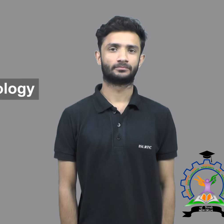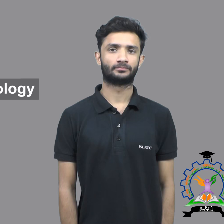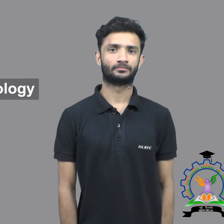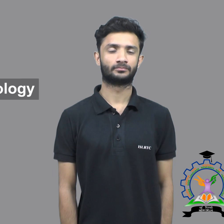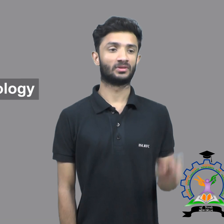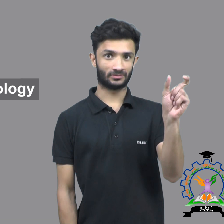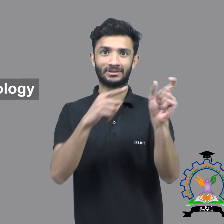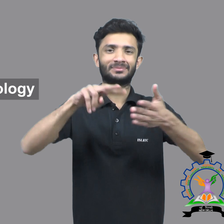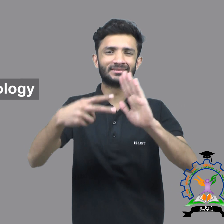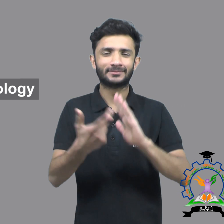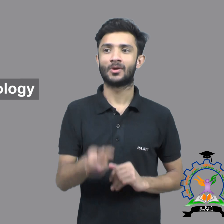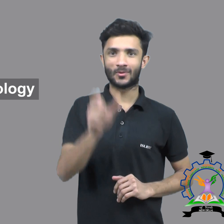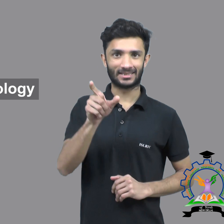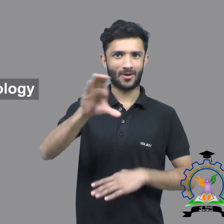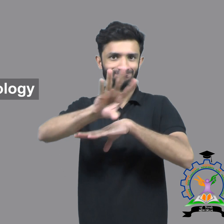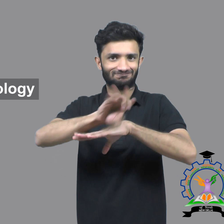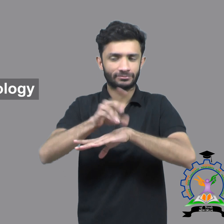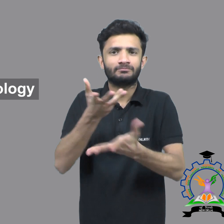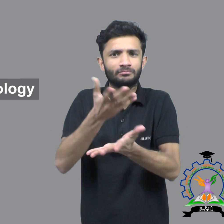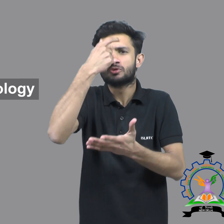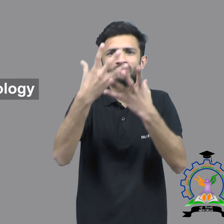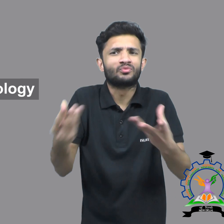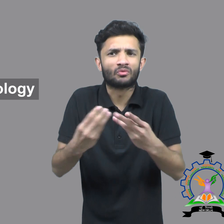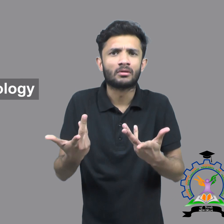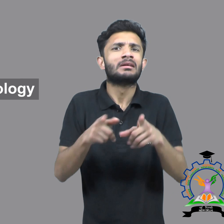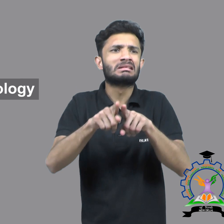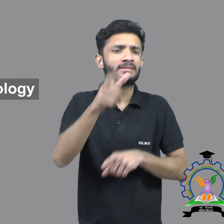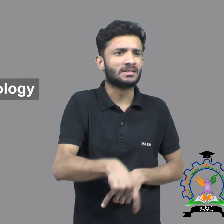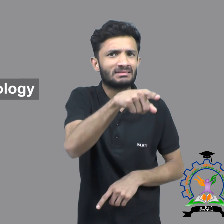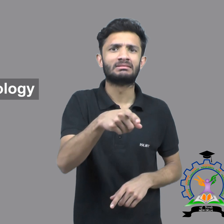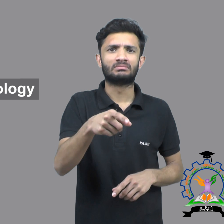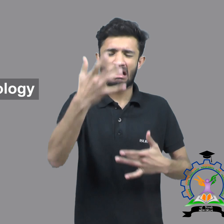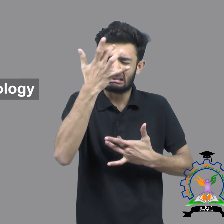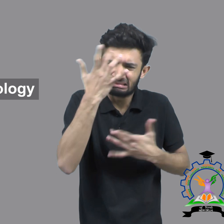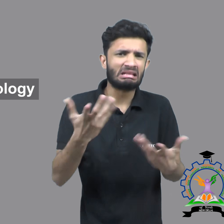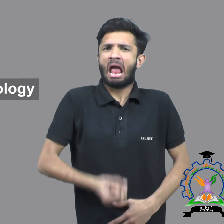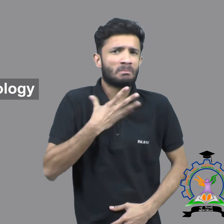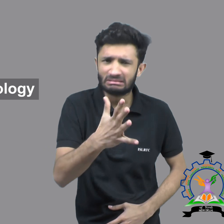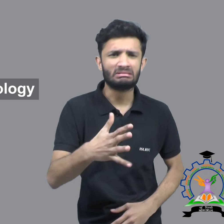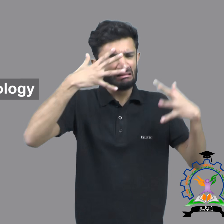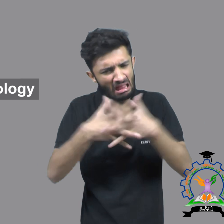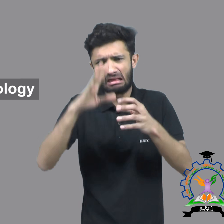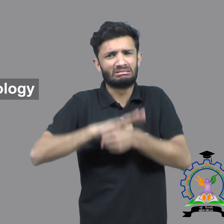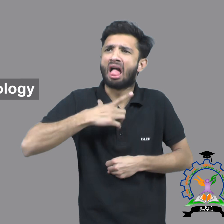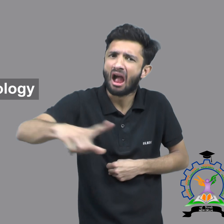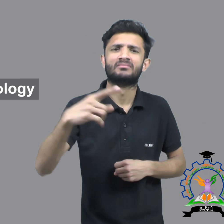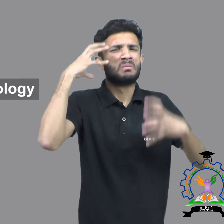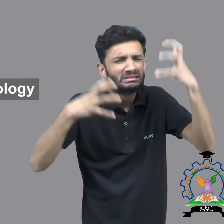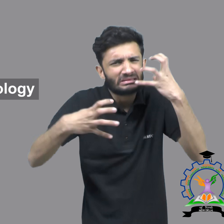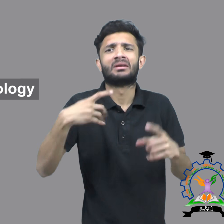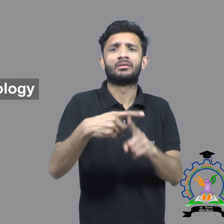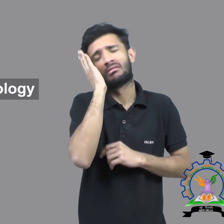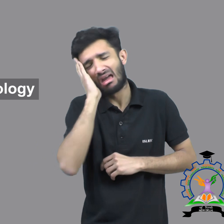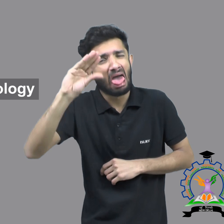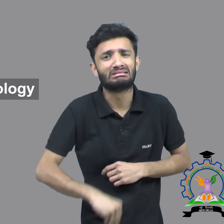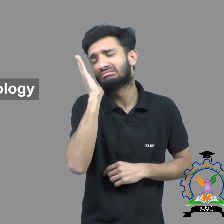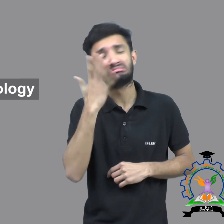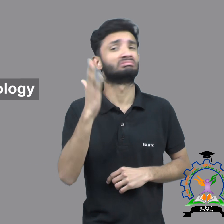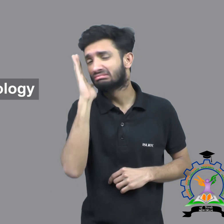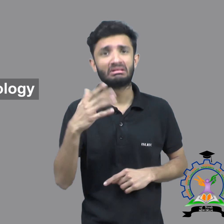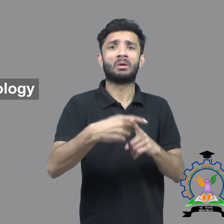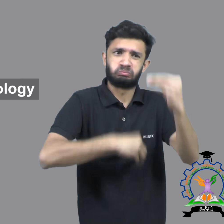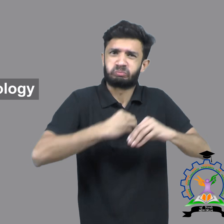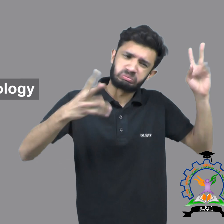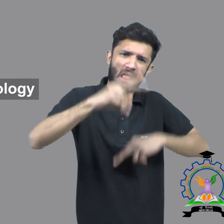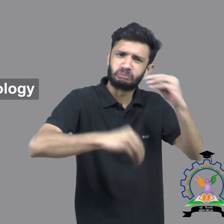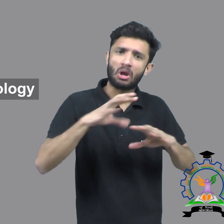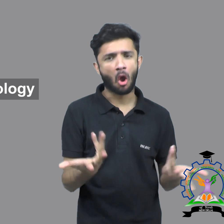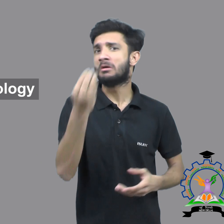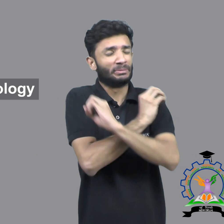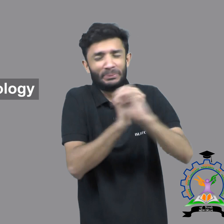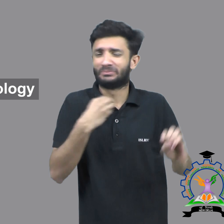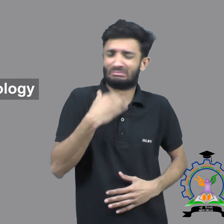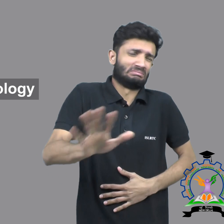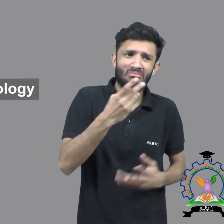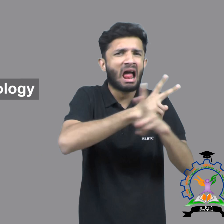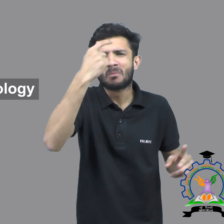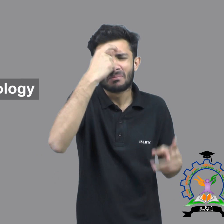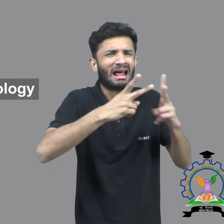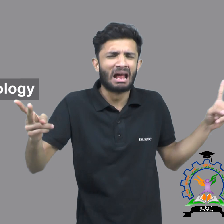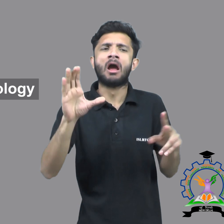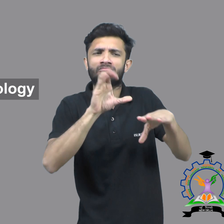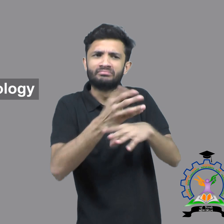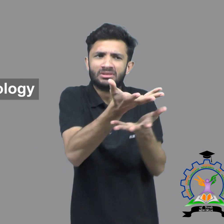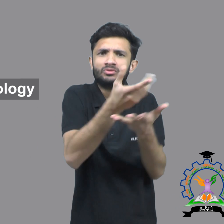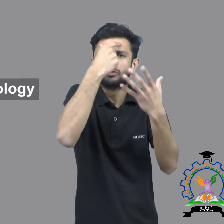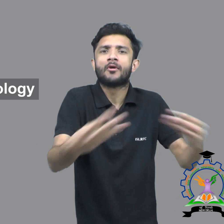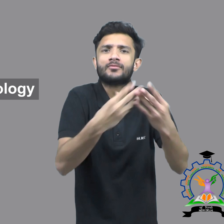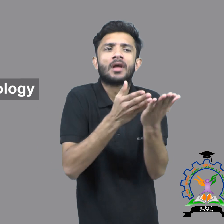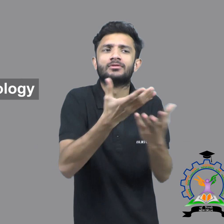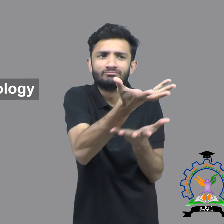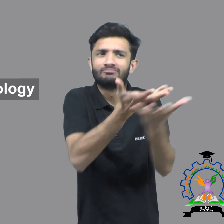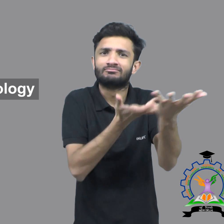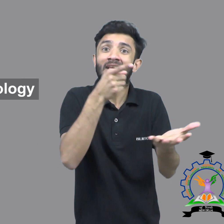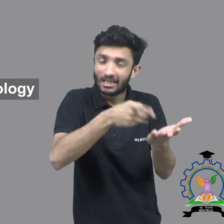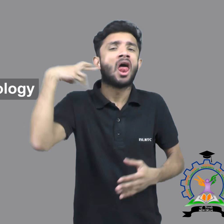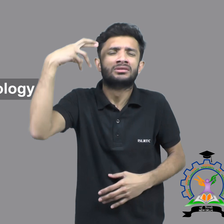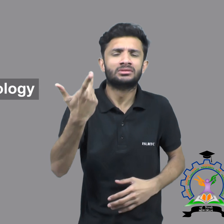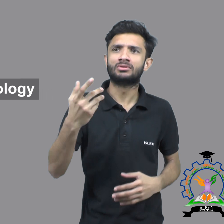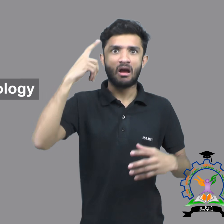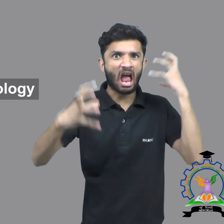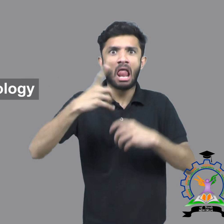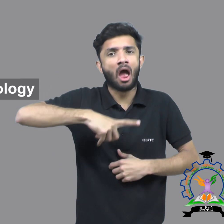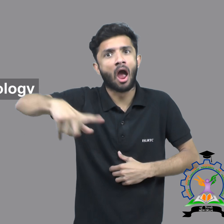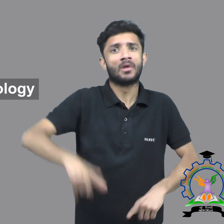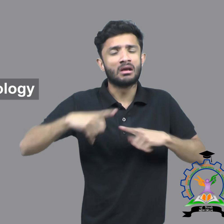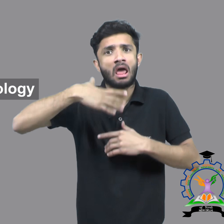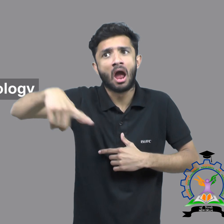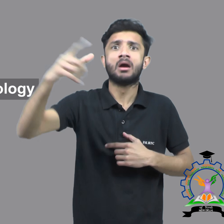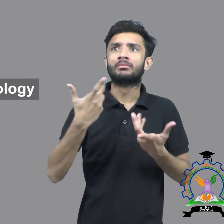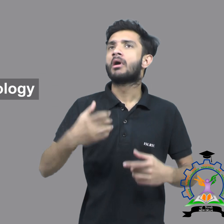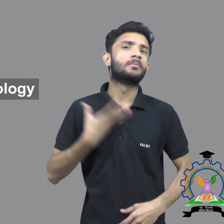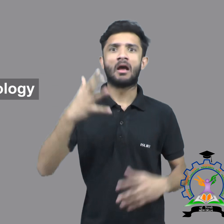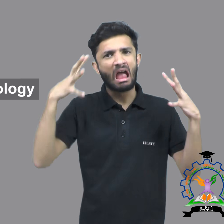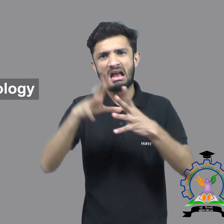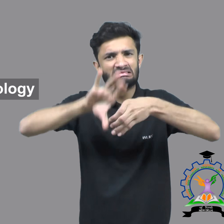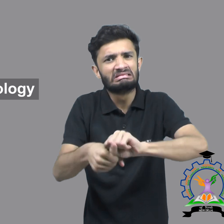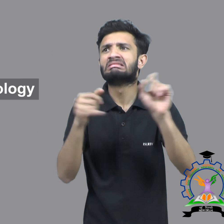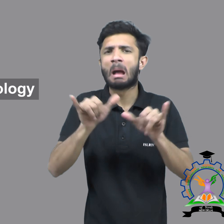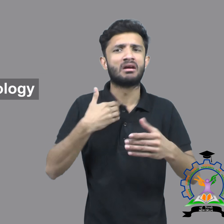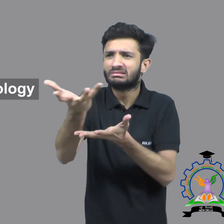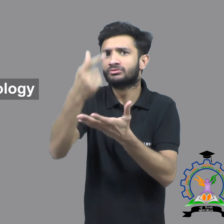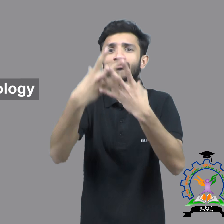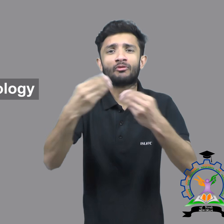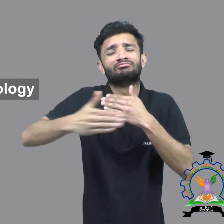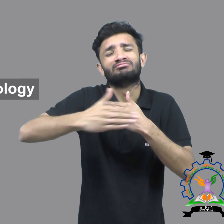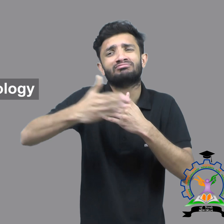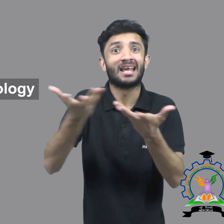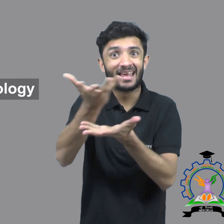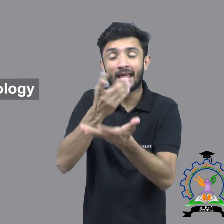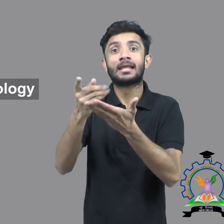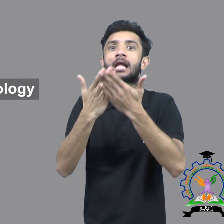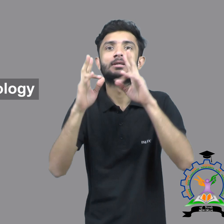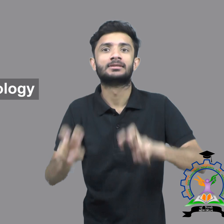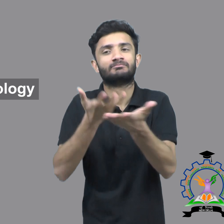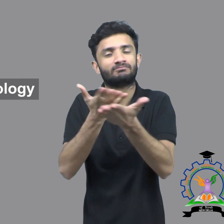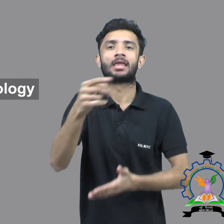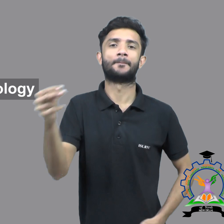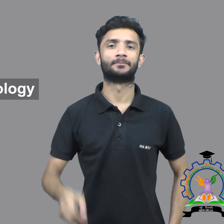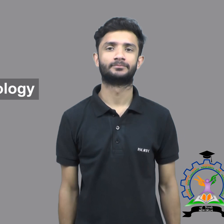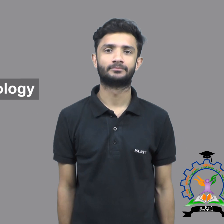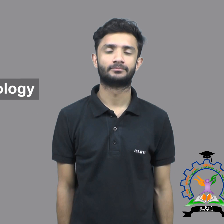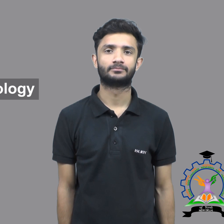Clinical and Counselling Psychology